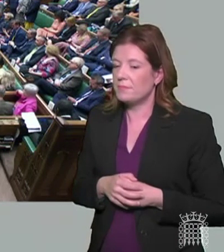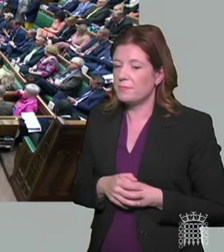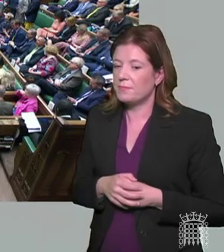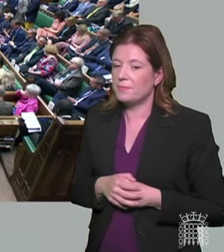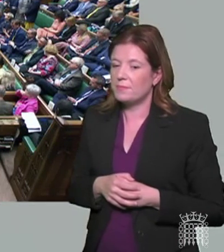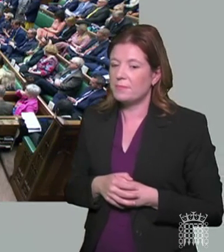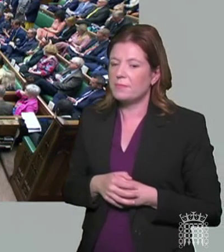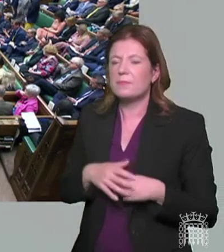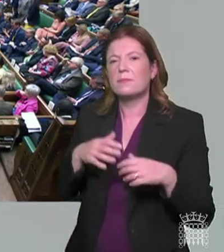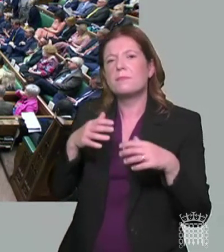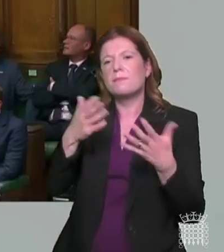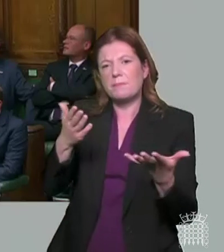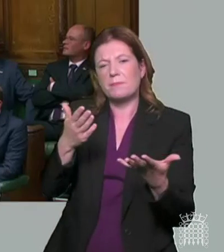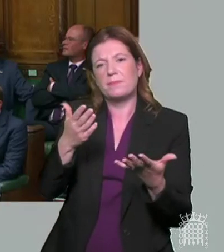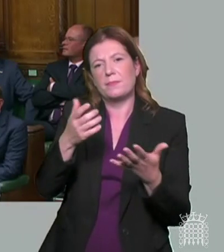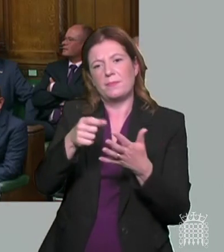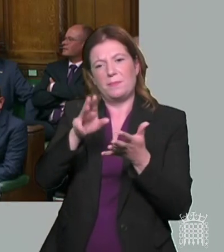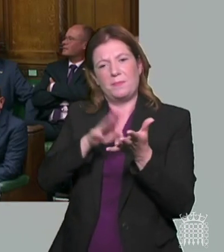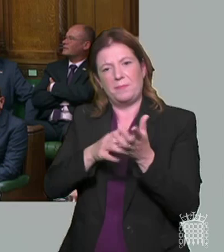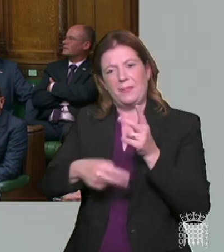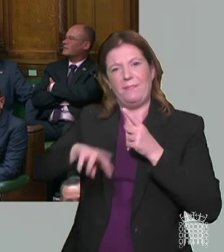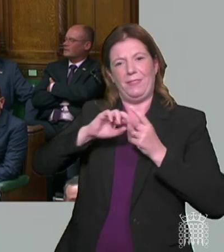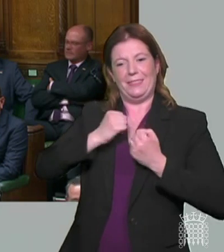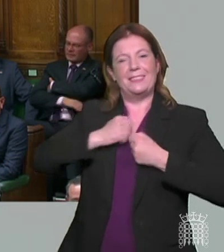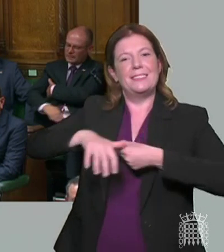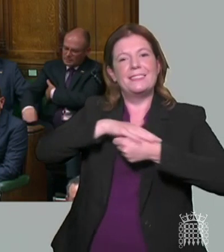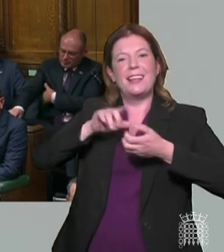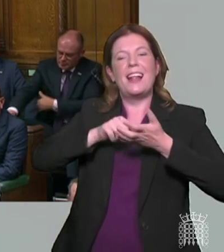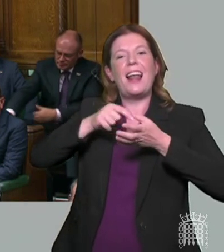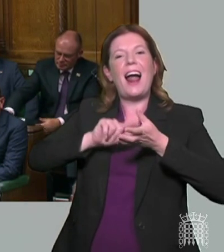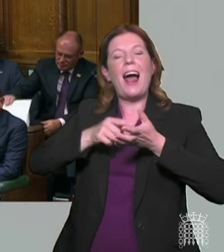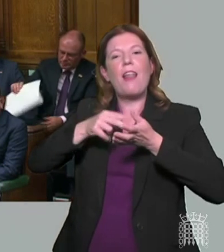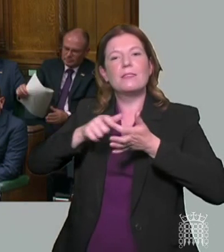I thank the Prime Minister for visiting us in Leyland a couple of weeks ago.